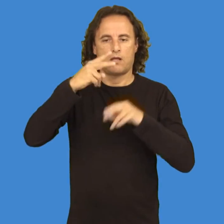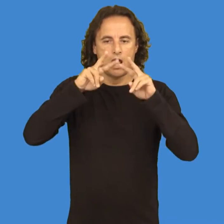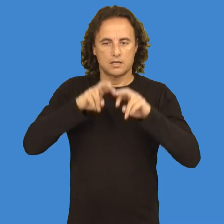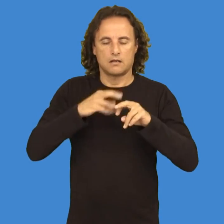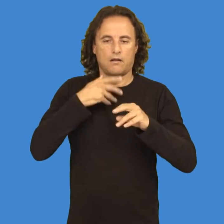revisar